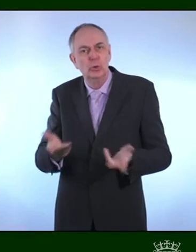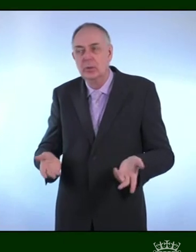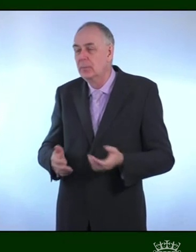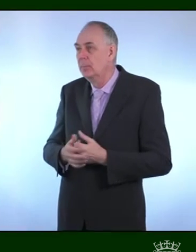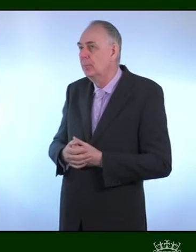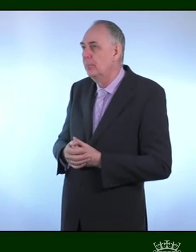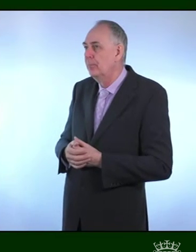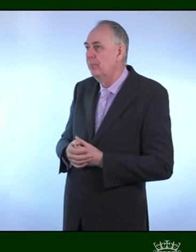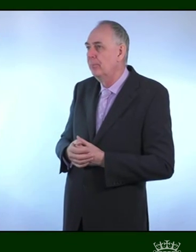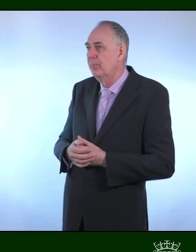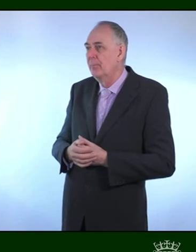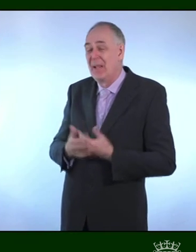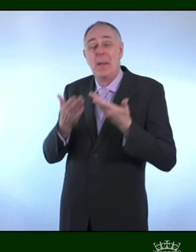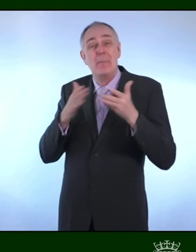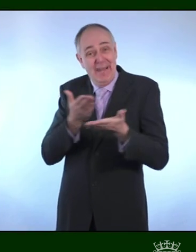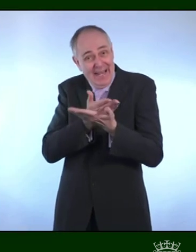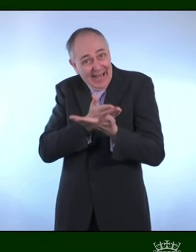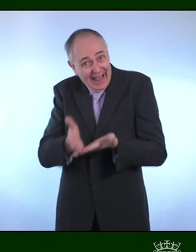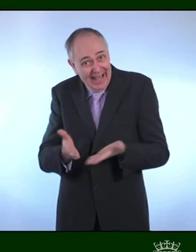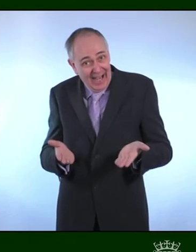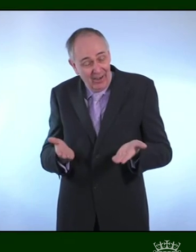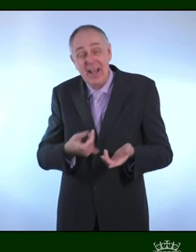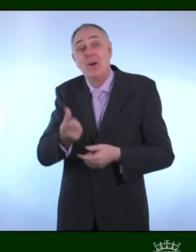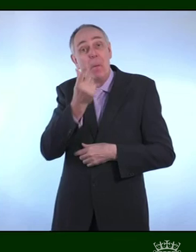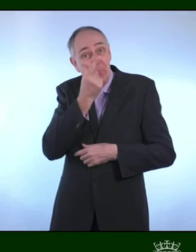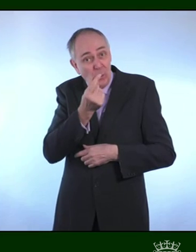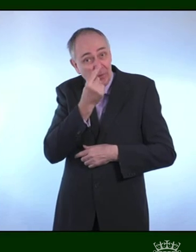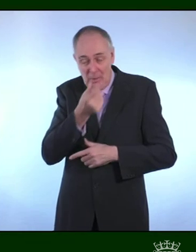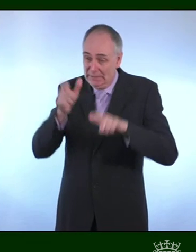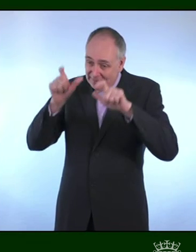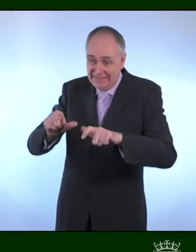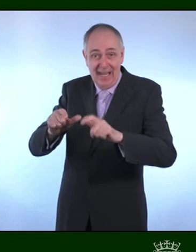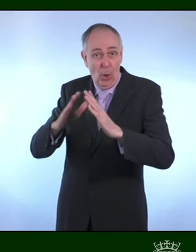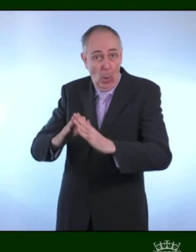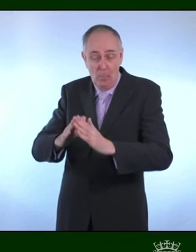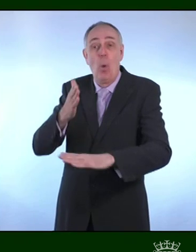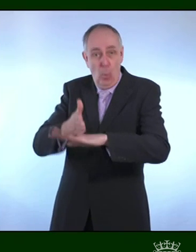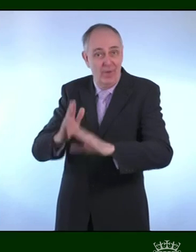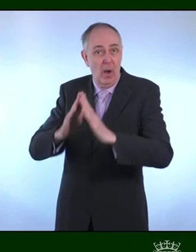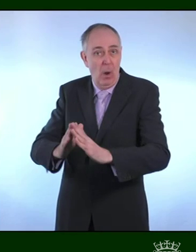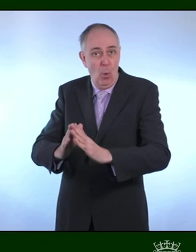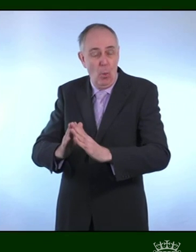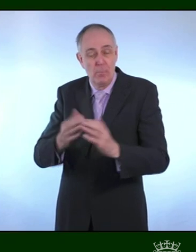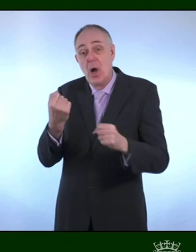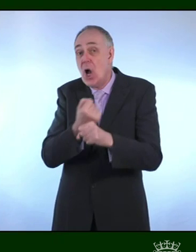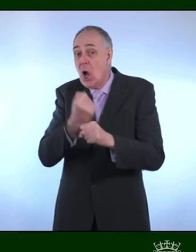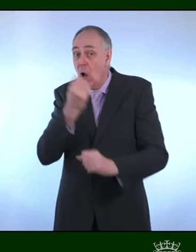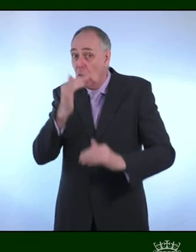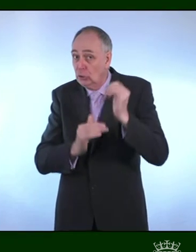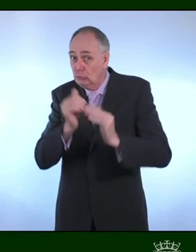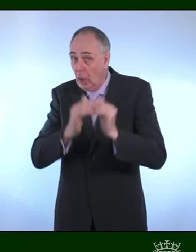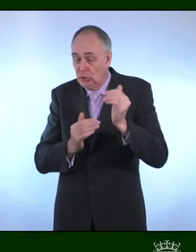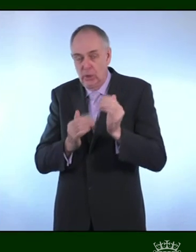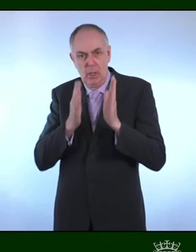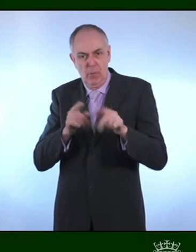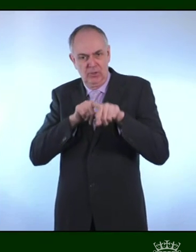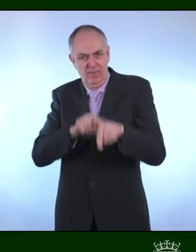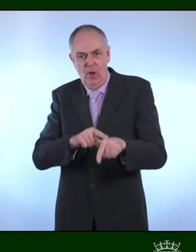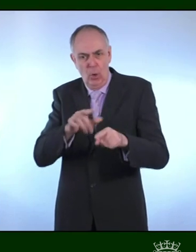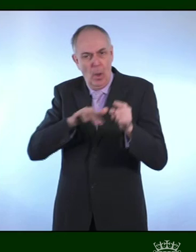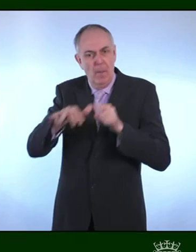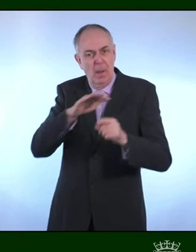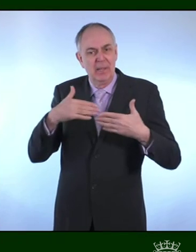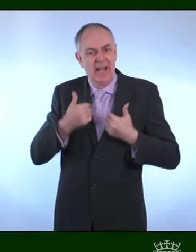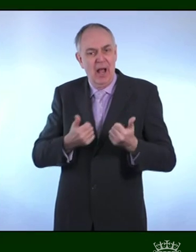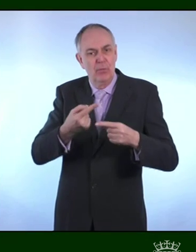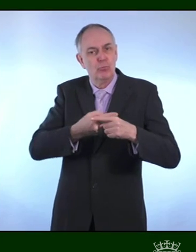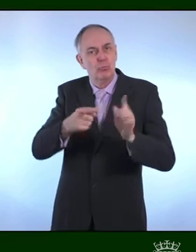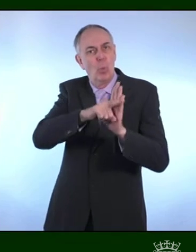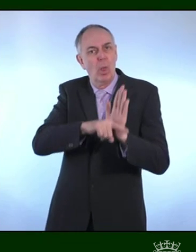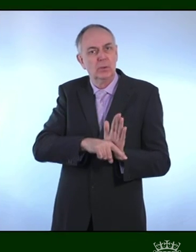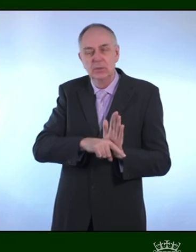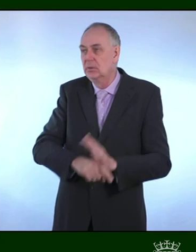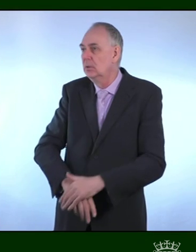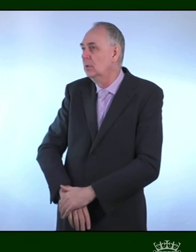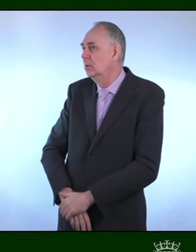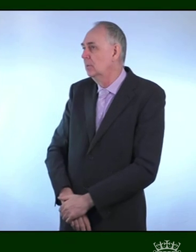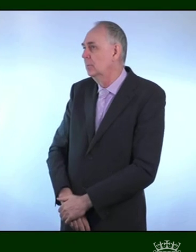We have been very clear that everybody should work at home if they possibly can, and construction should only take place in a way that is in accordance with Public Health England and industry advice.